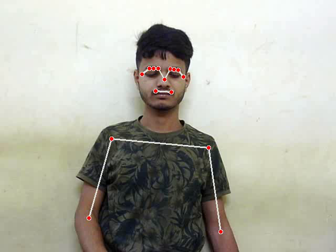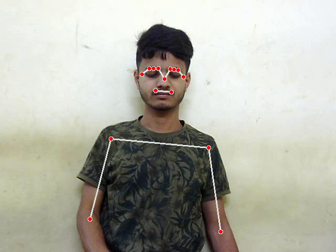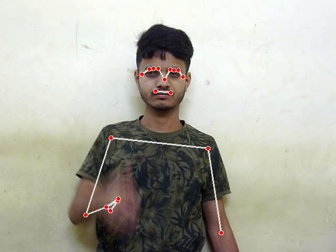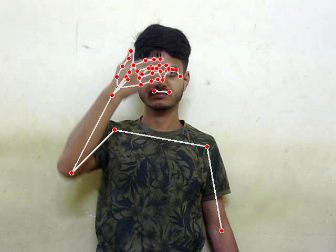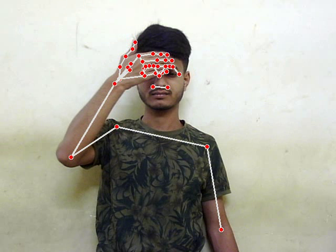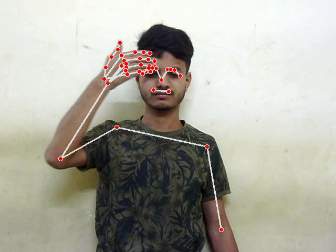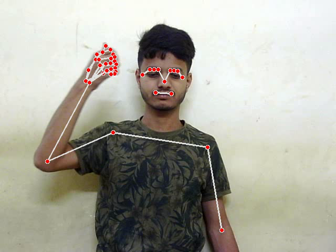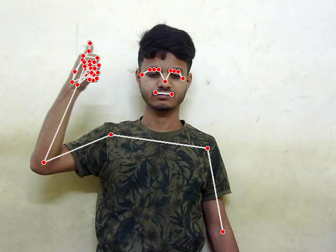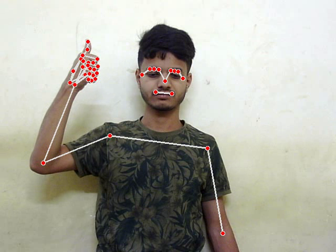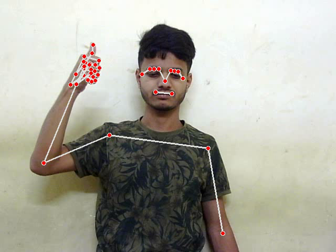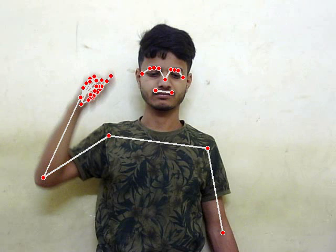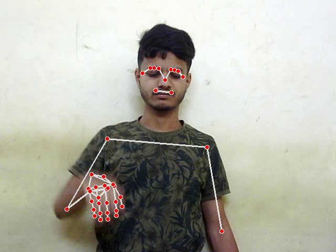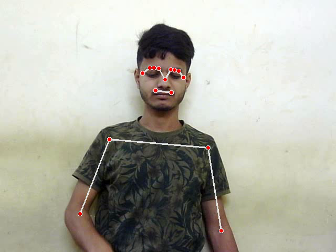forget